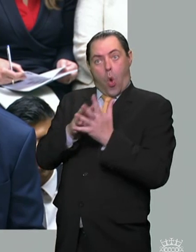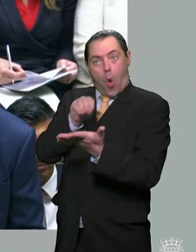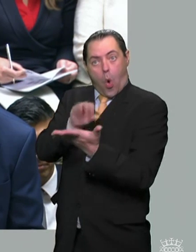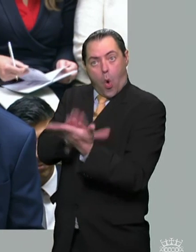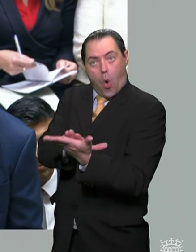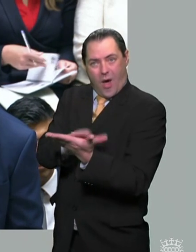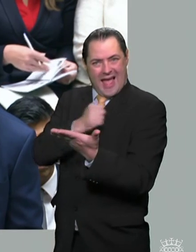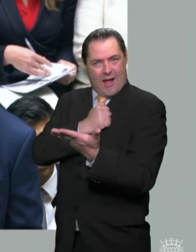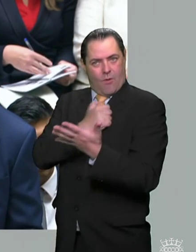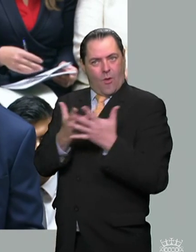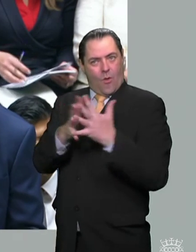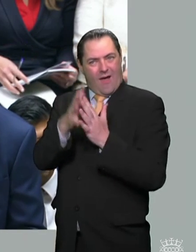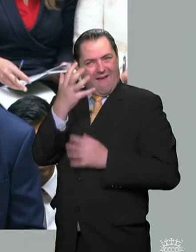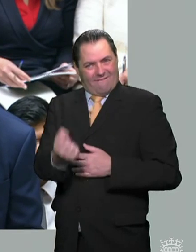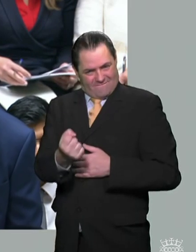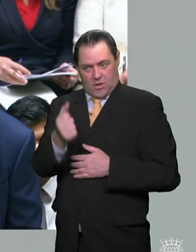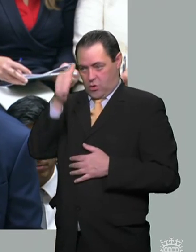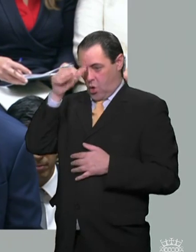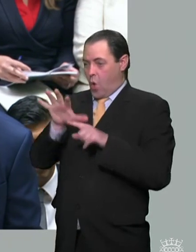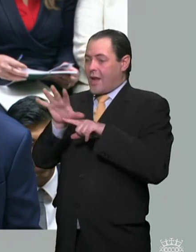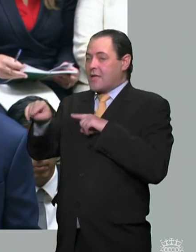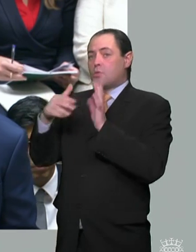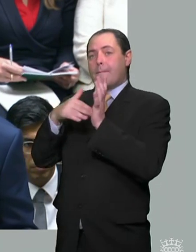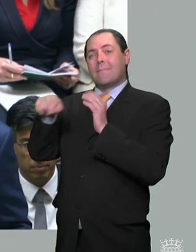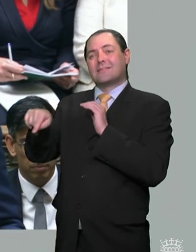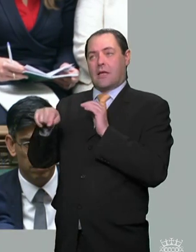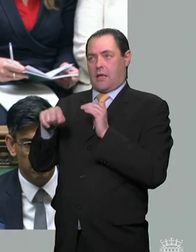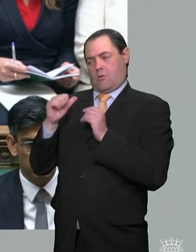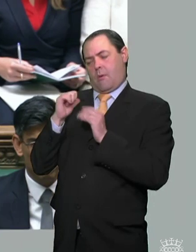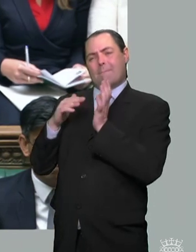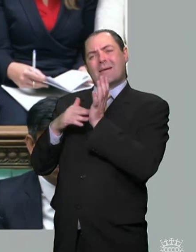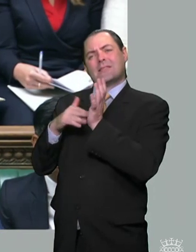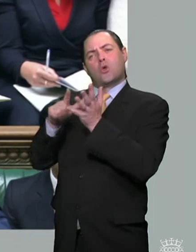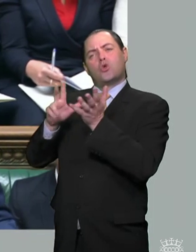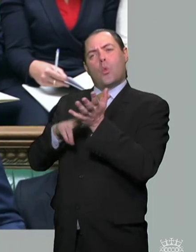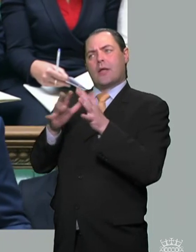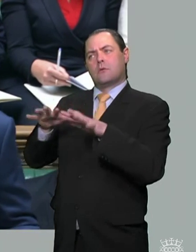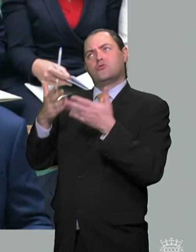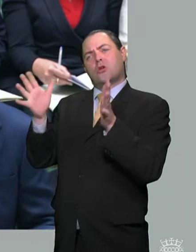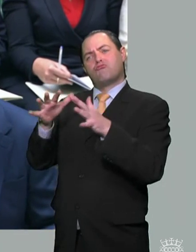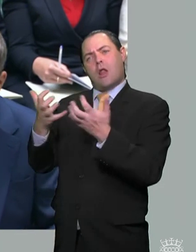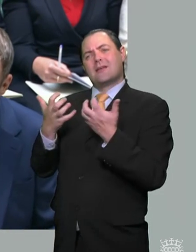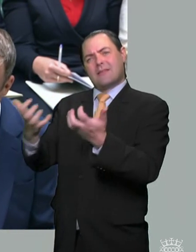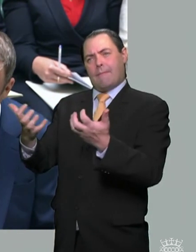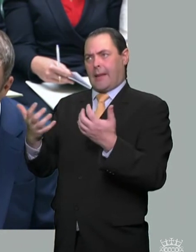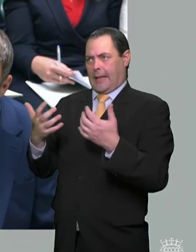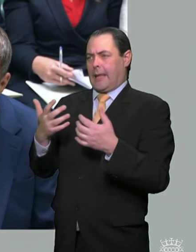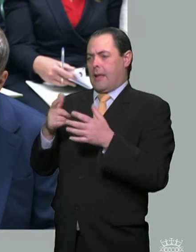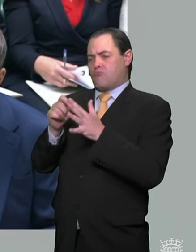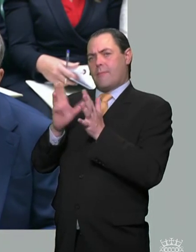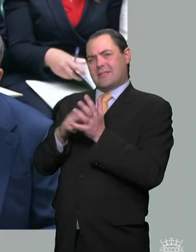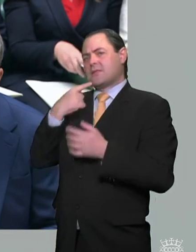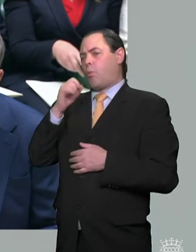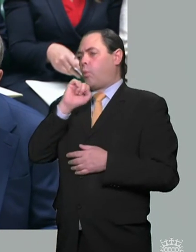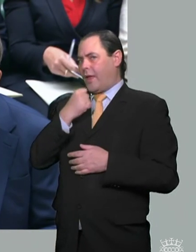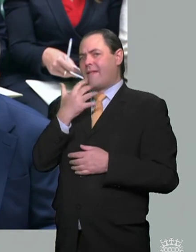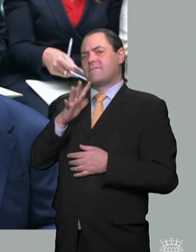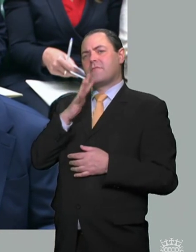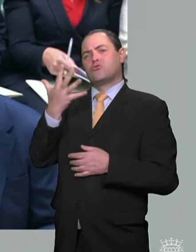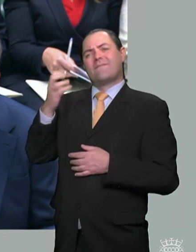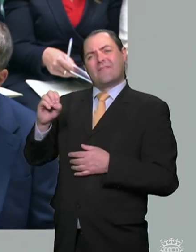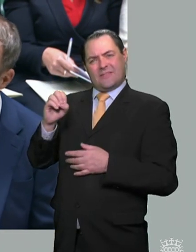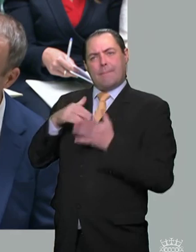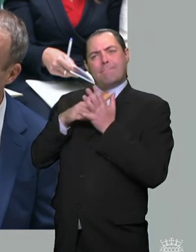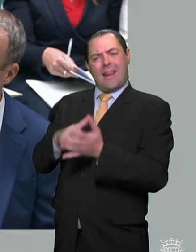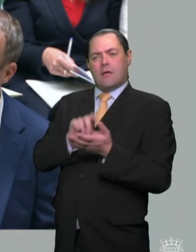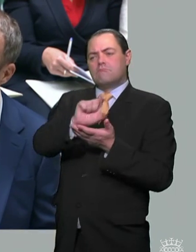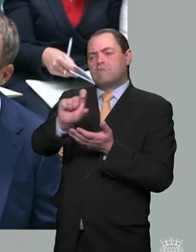On Monday at the UN General Assembly, the Prime Minister announced £550 million of official development assistance that will be allocated to support developing countries to meet net zero.